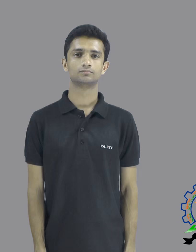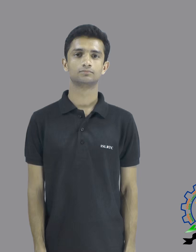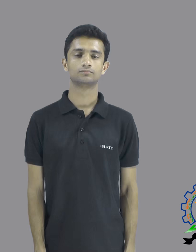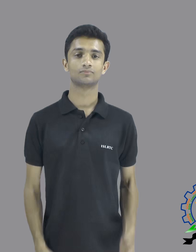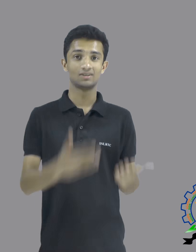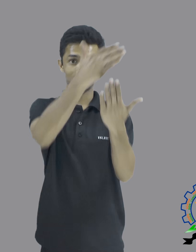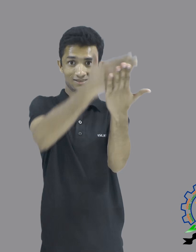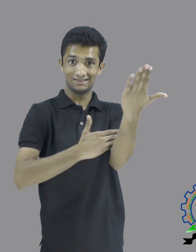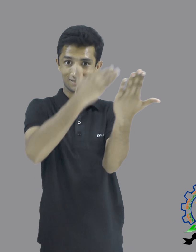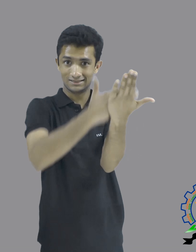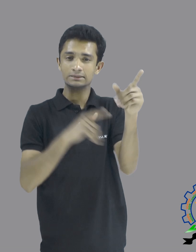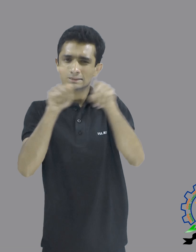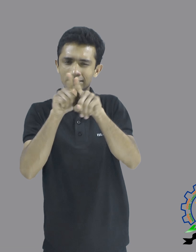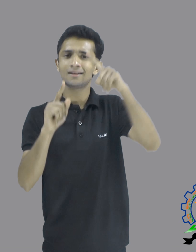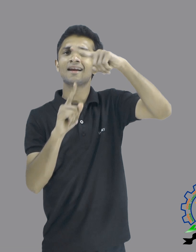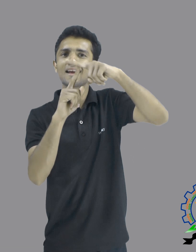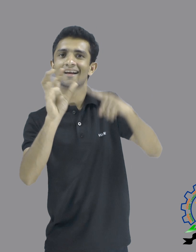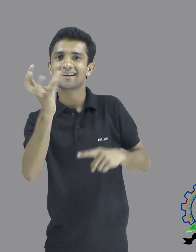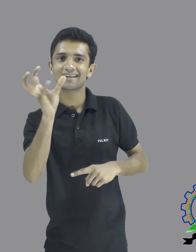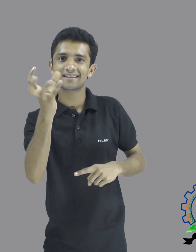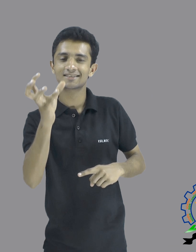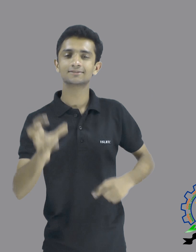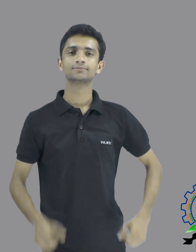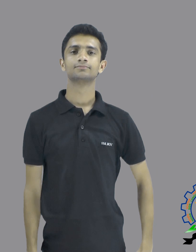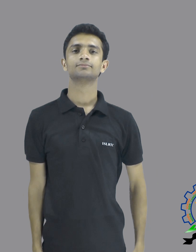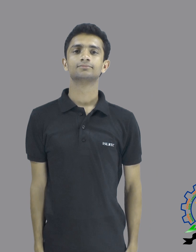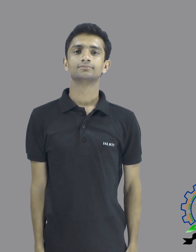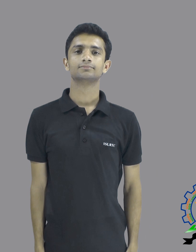Tinda Indian Squash Apple Gourd